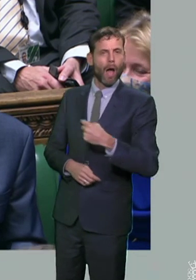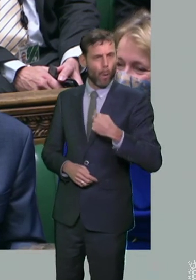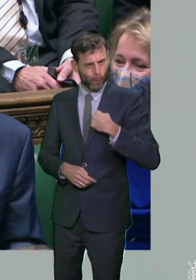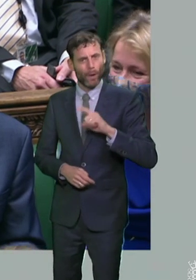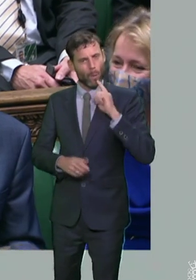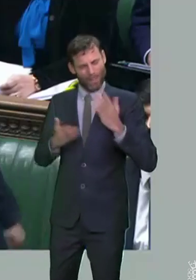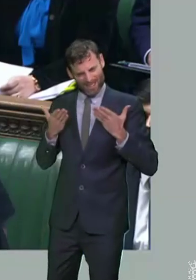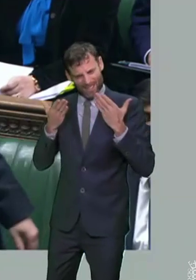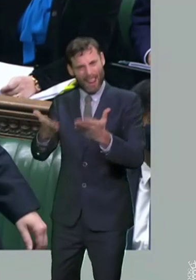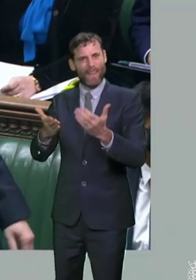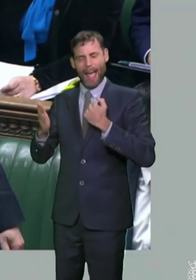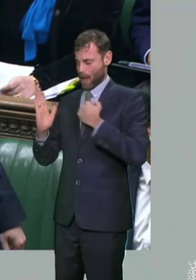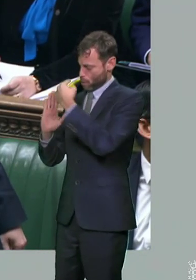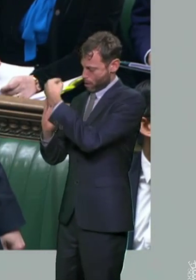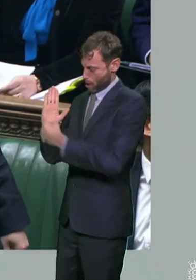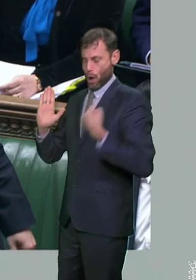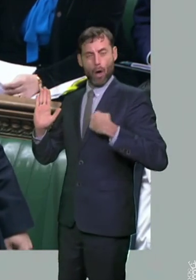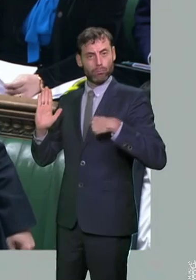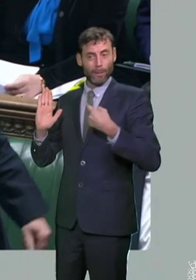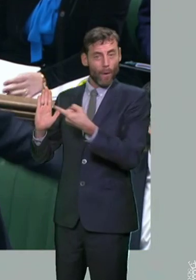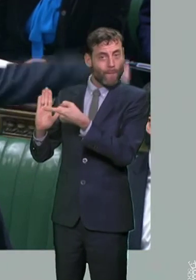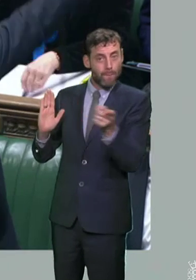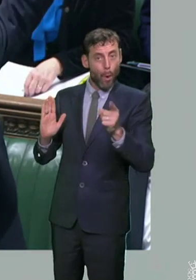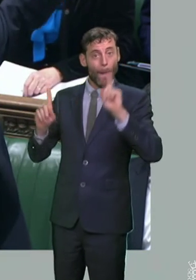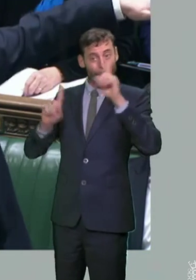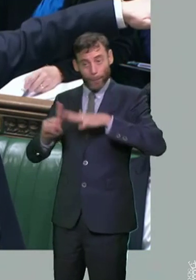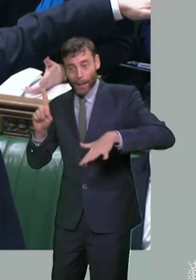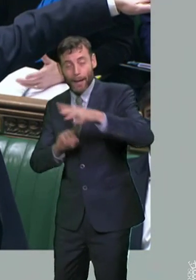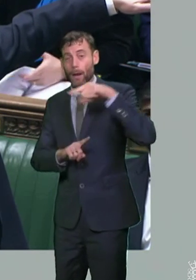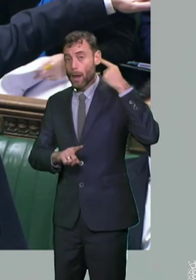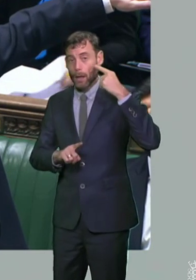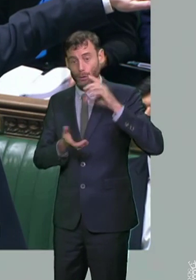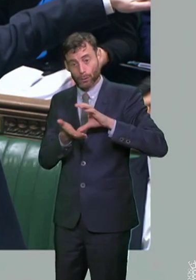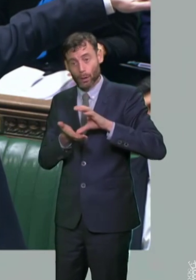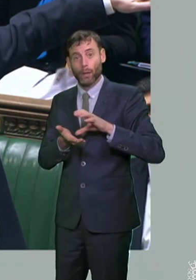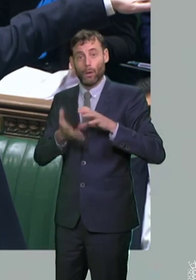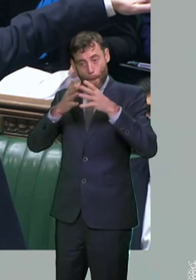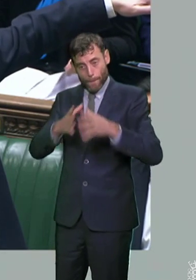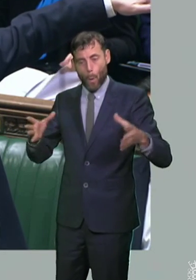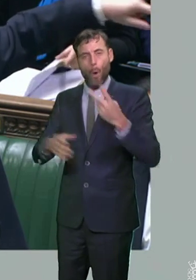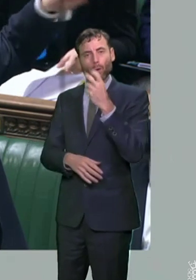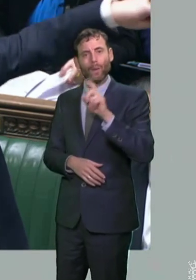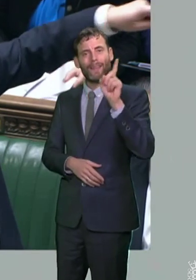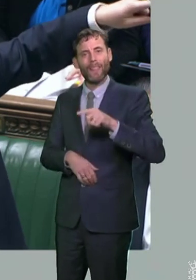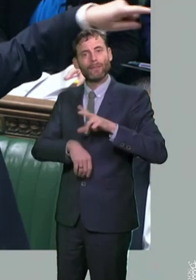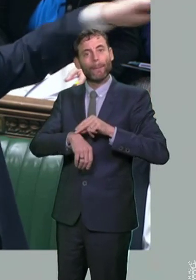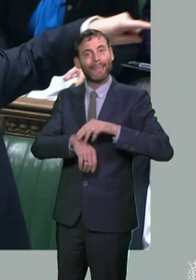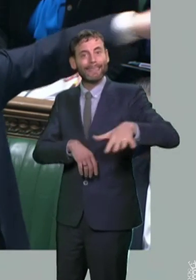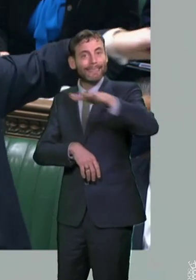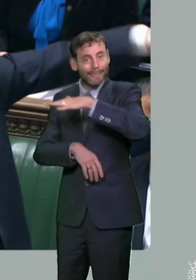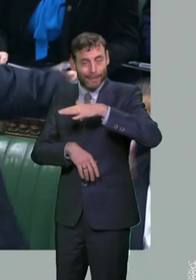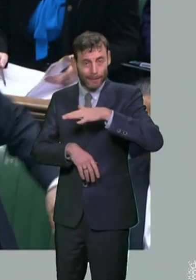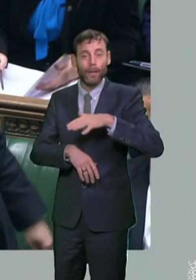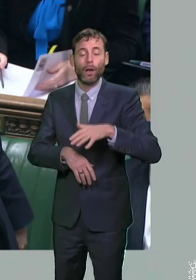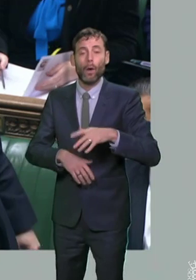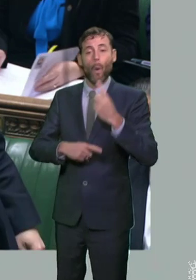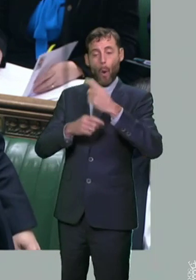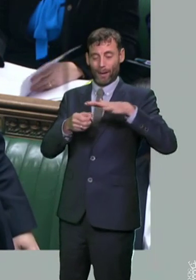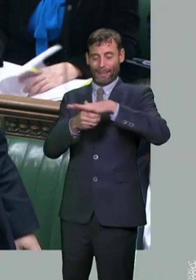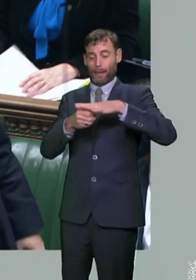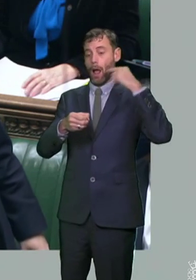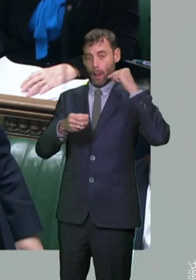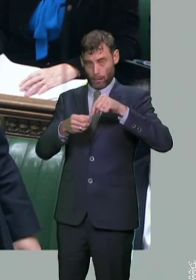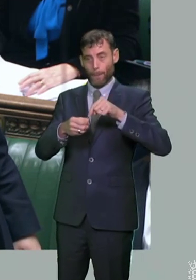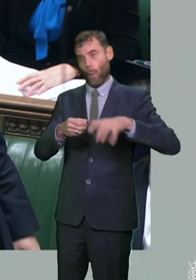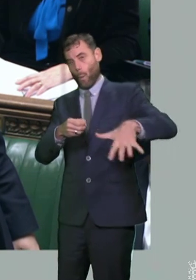We are delivering on our agenda for the people of London, putting 20,000 more police out on the streets and making sure they get to outer London boroughs, too.